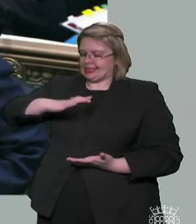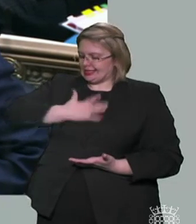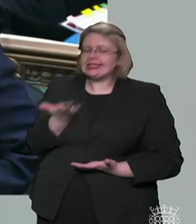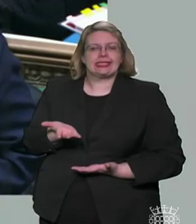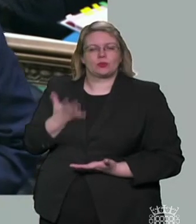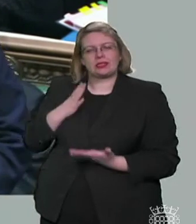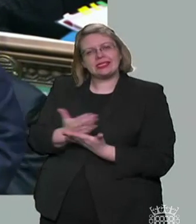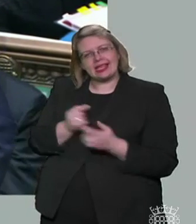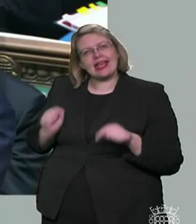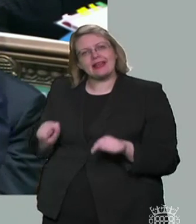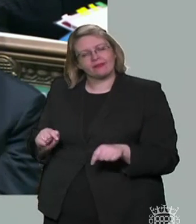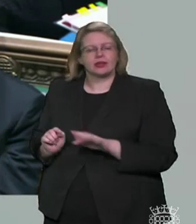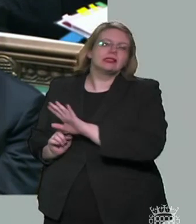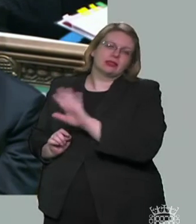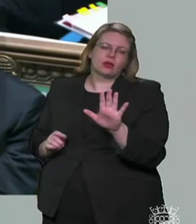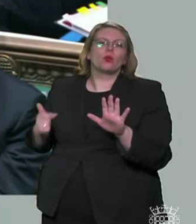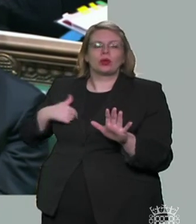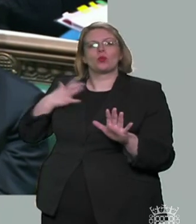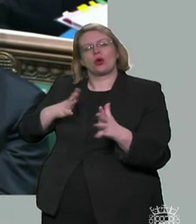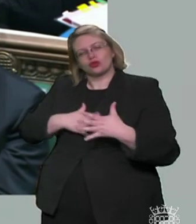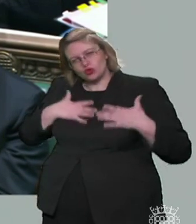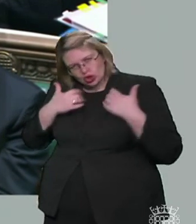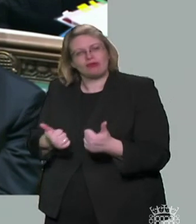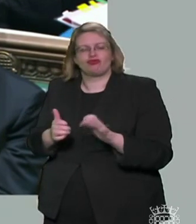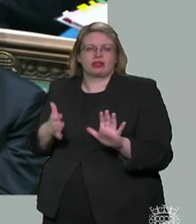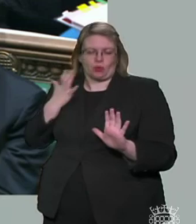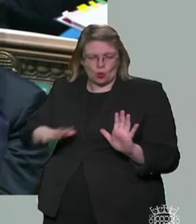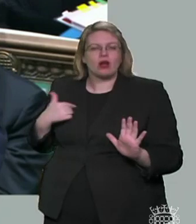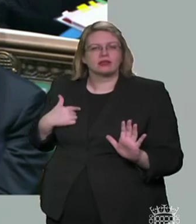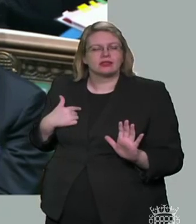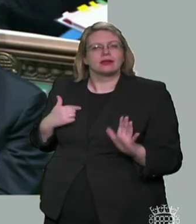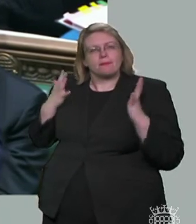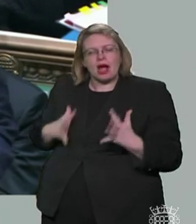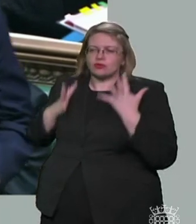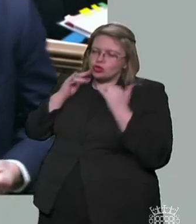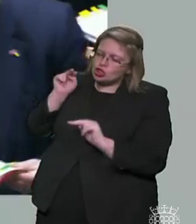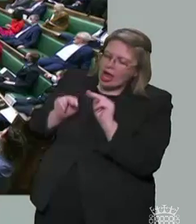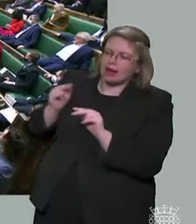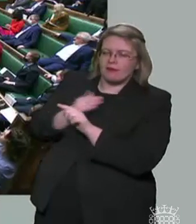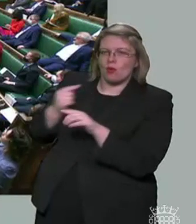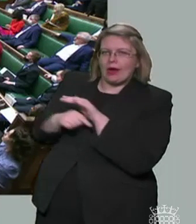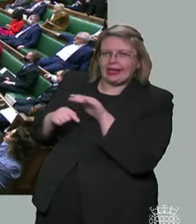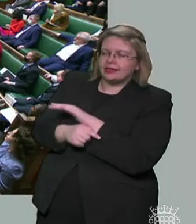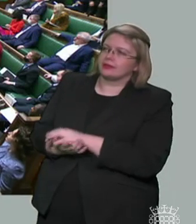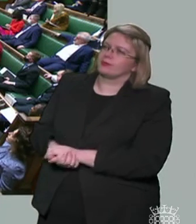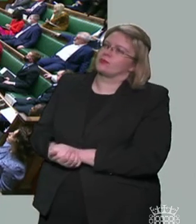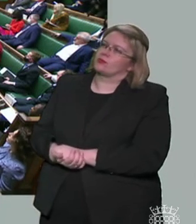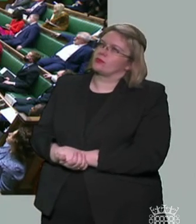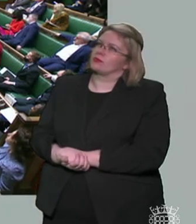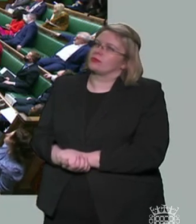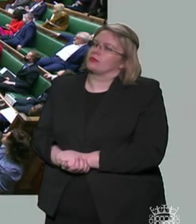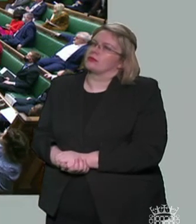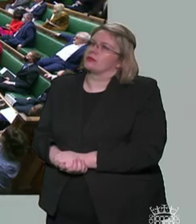We are going to be as generous as we can possibly be, but we must have checks.